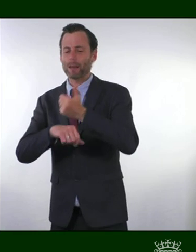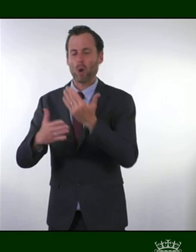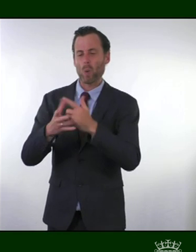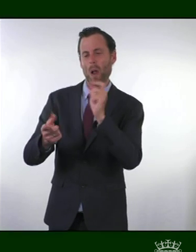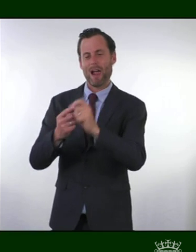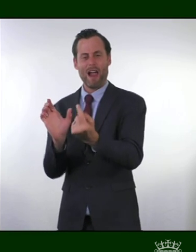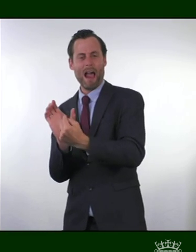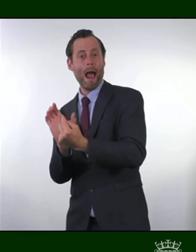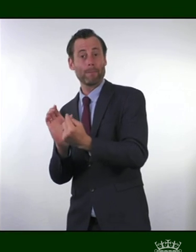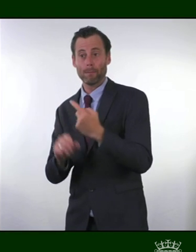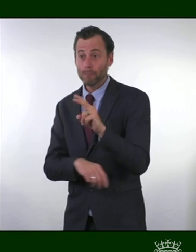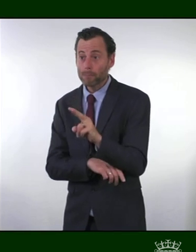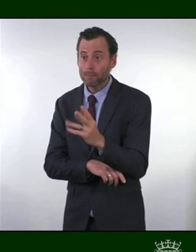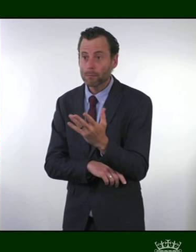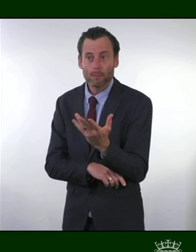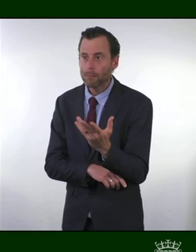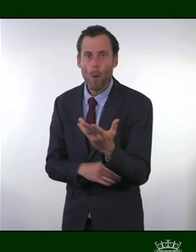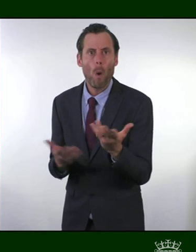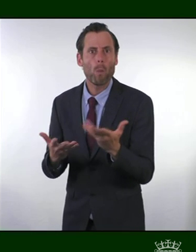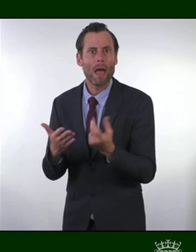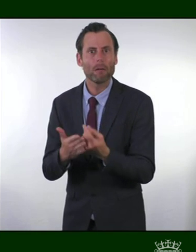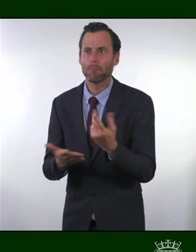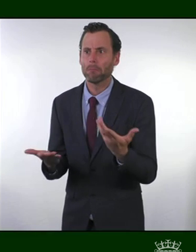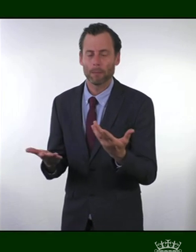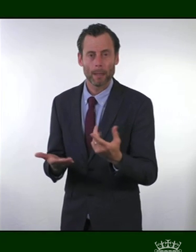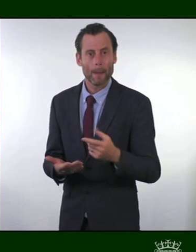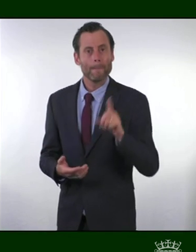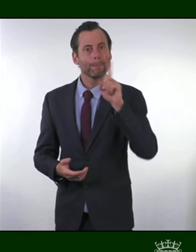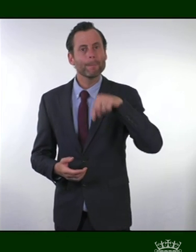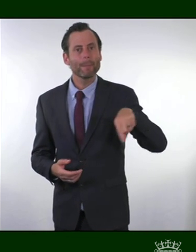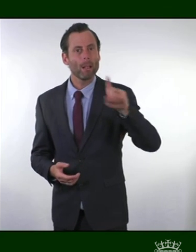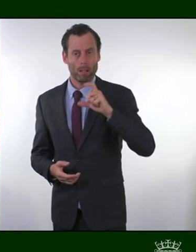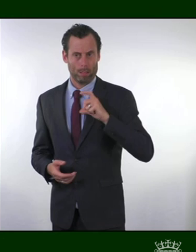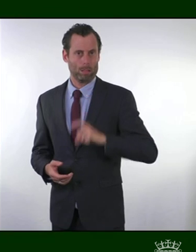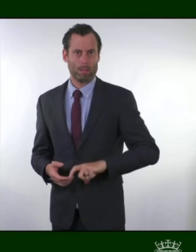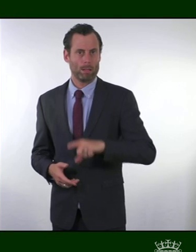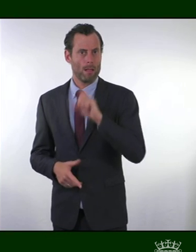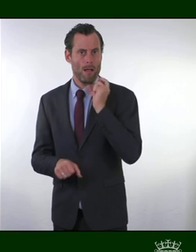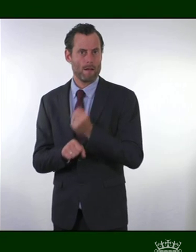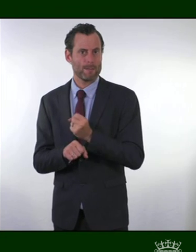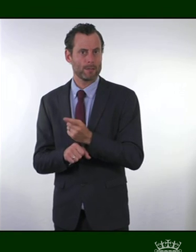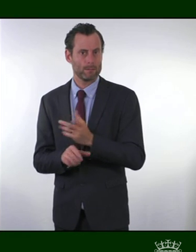That has damaged public confidence and, in turn, harmed consumer demand.